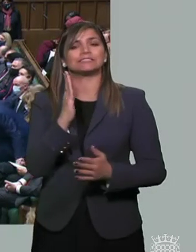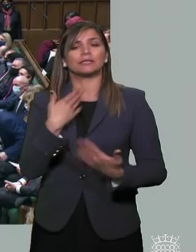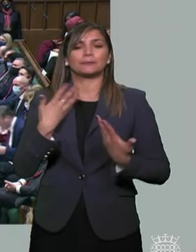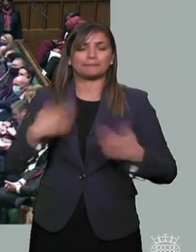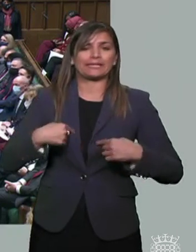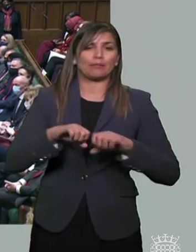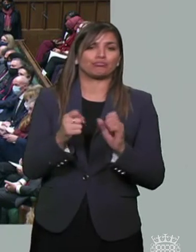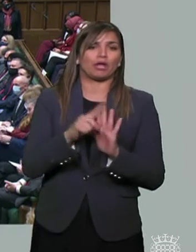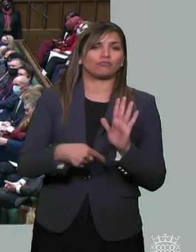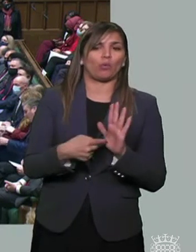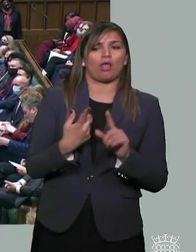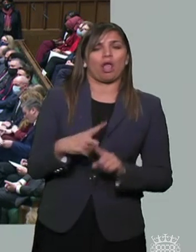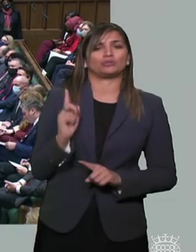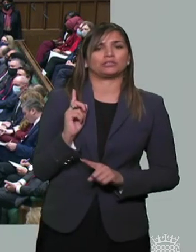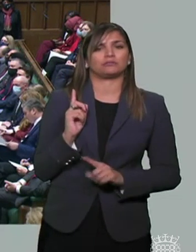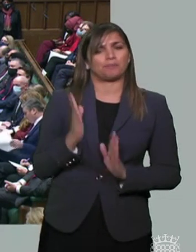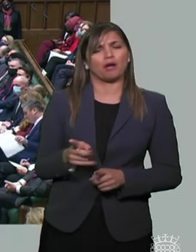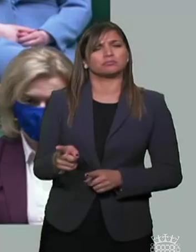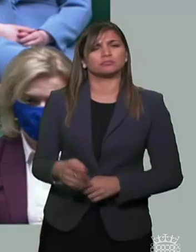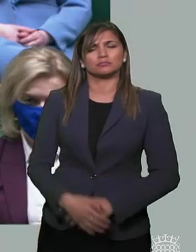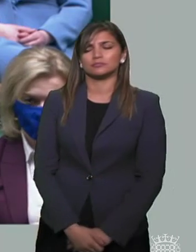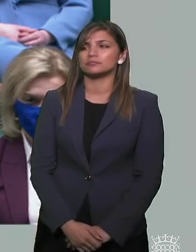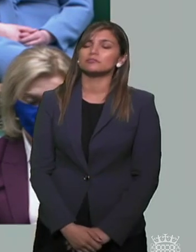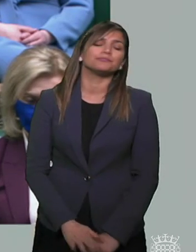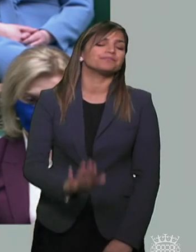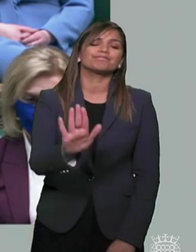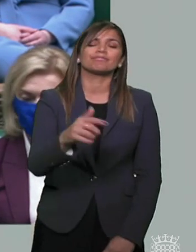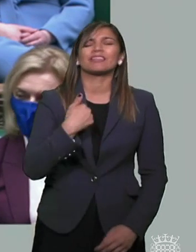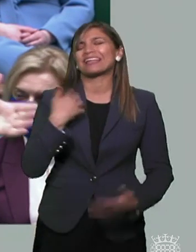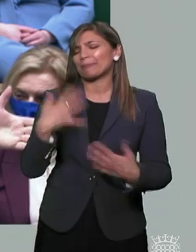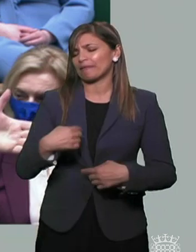I have repeatedly answered that question before.